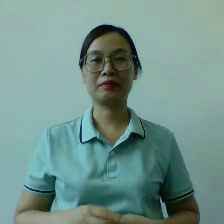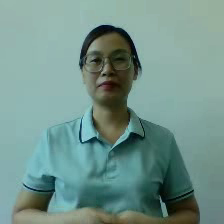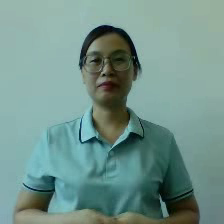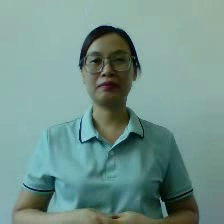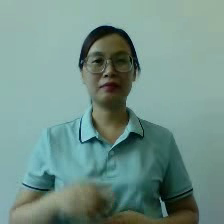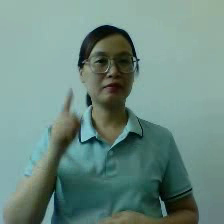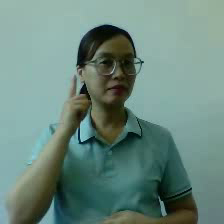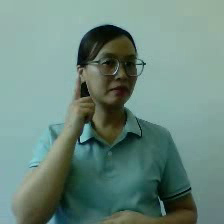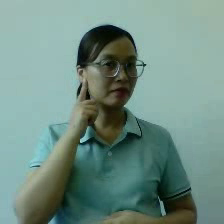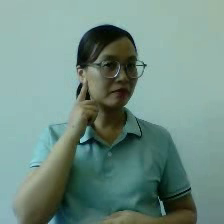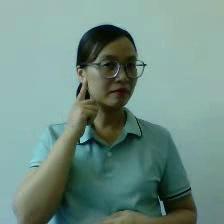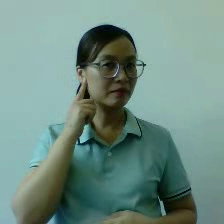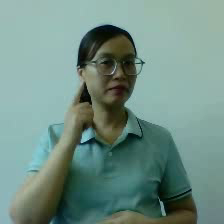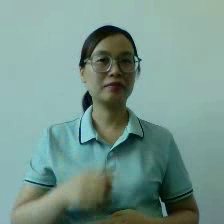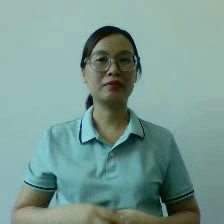Nghe